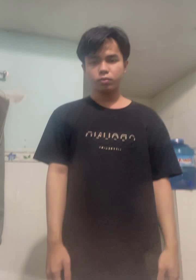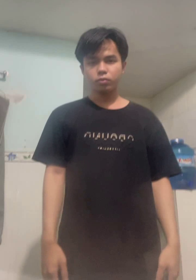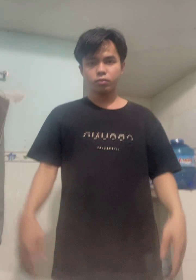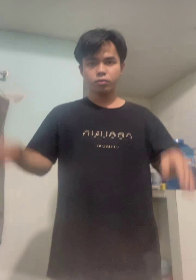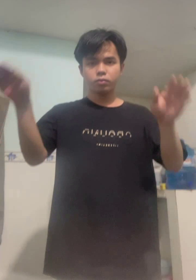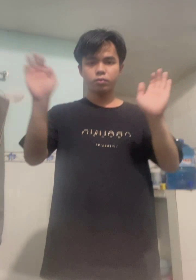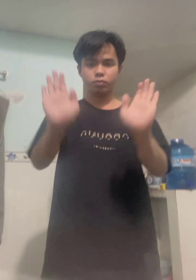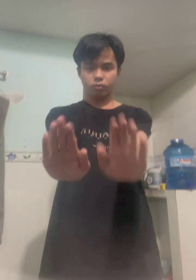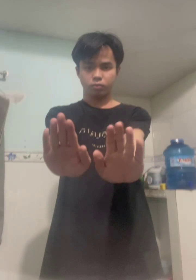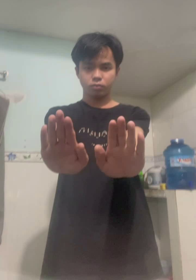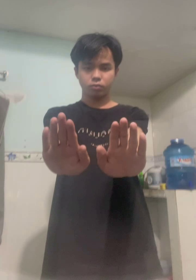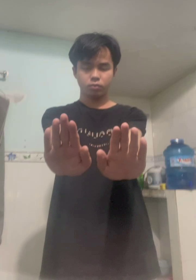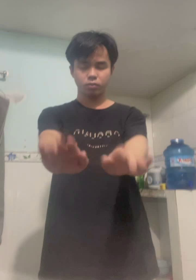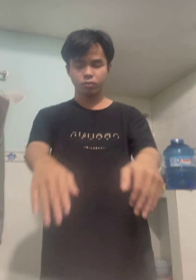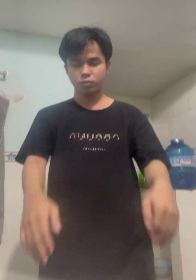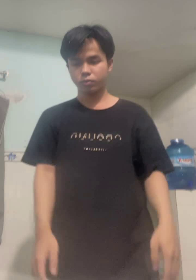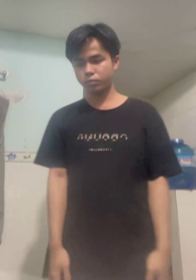dung lai